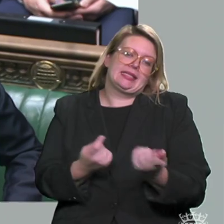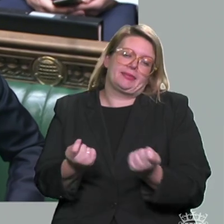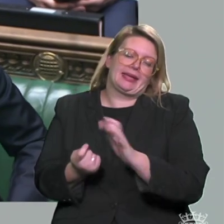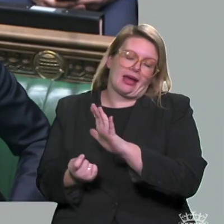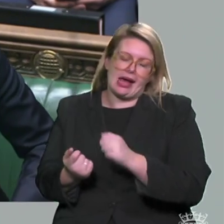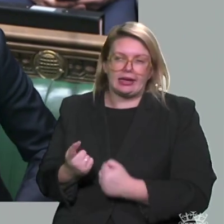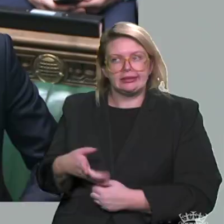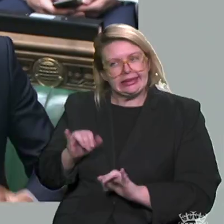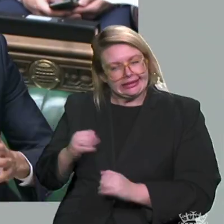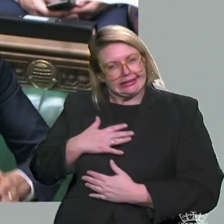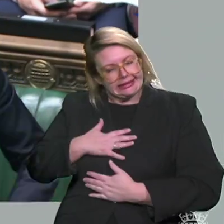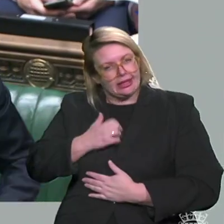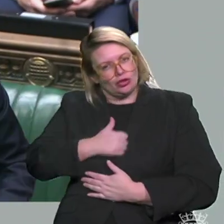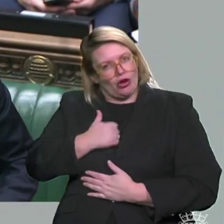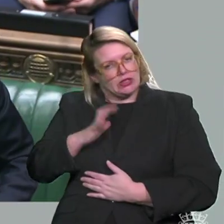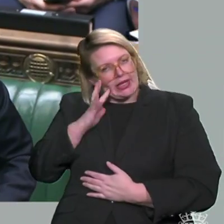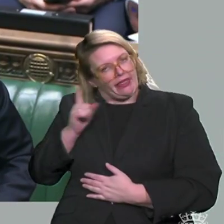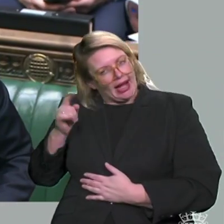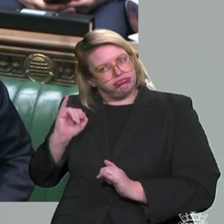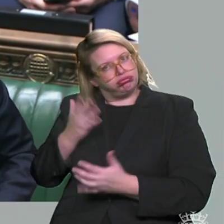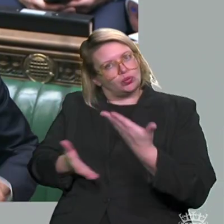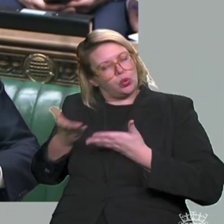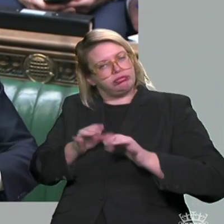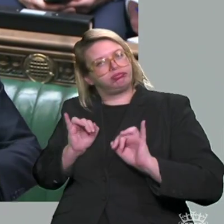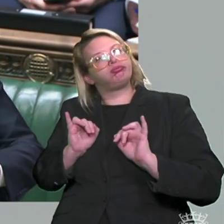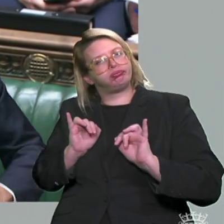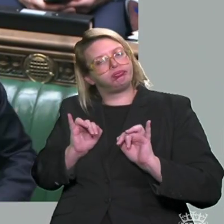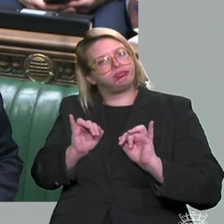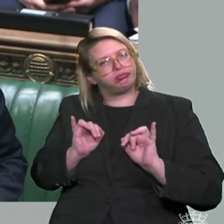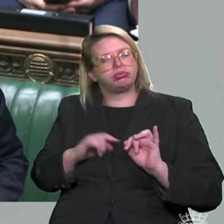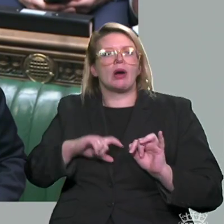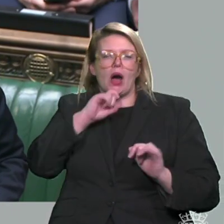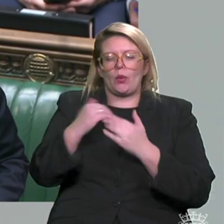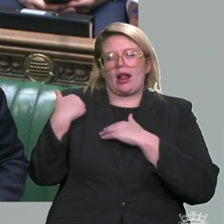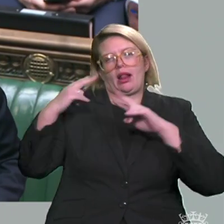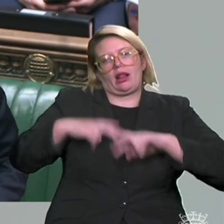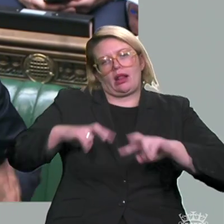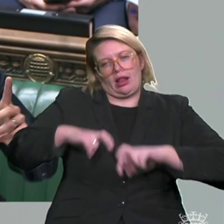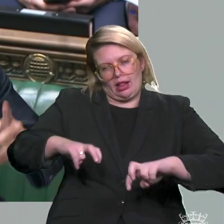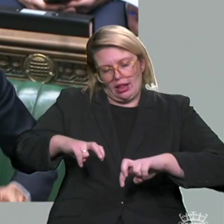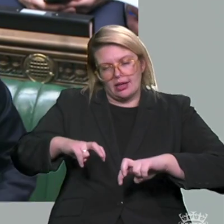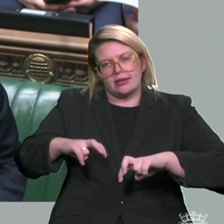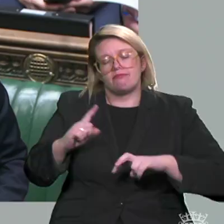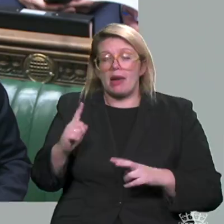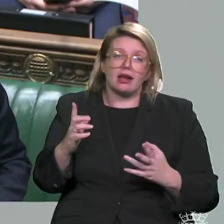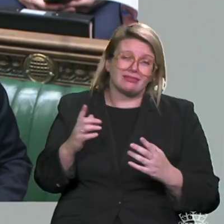I am very sorry to hear about the case raised by the honourable Gentleman, and I am happy to look into that specific one more closely.